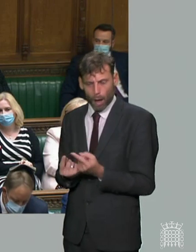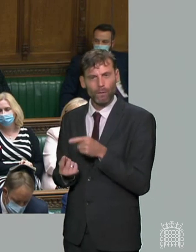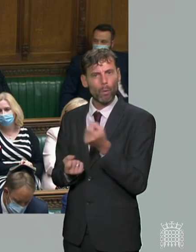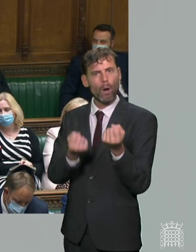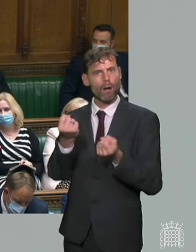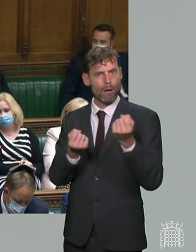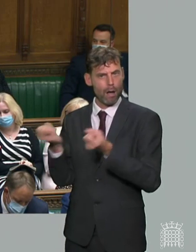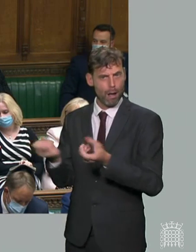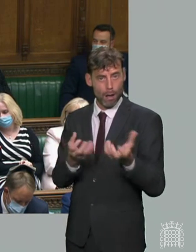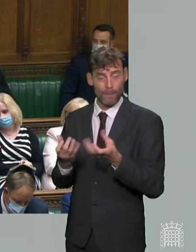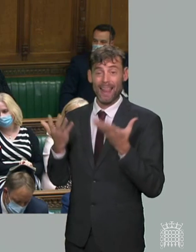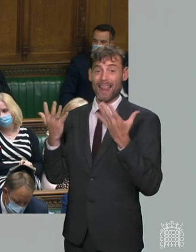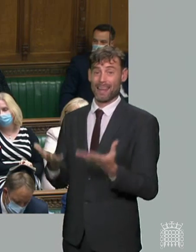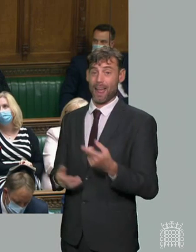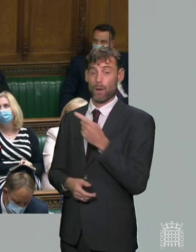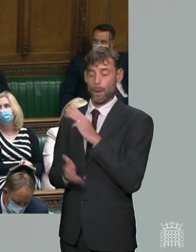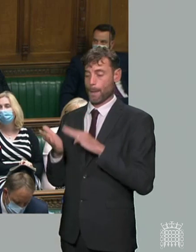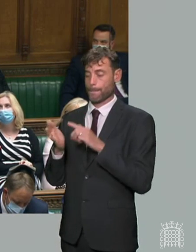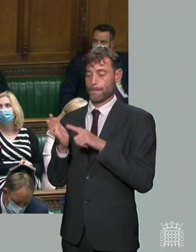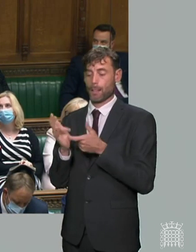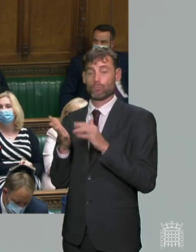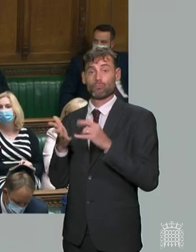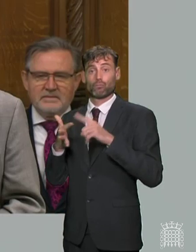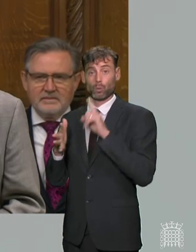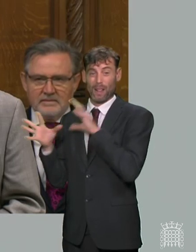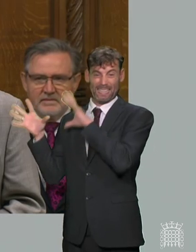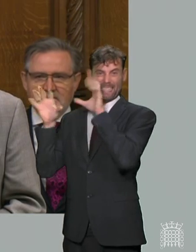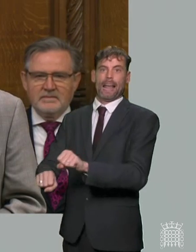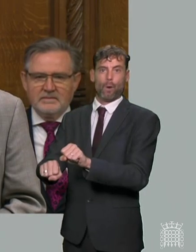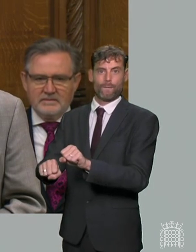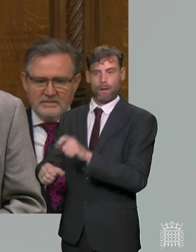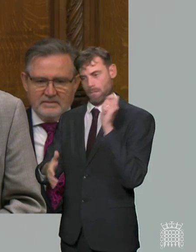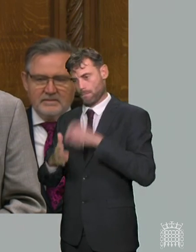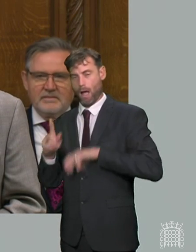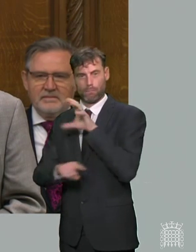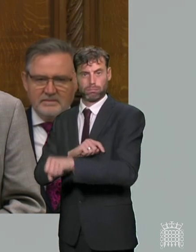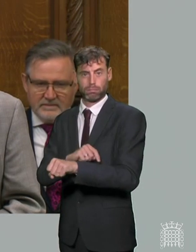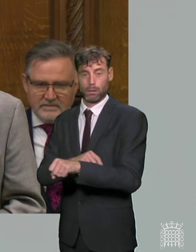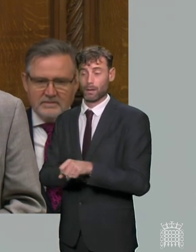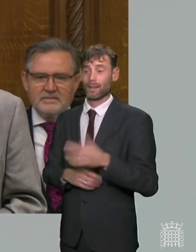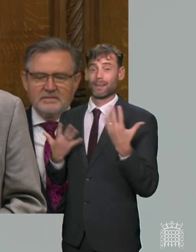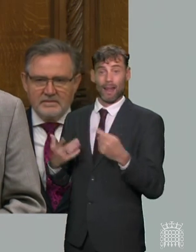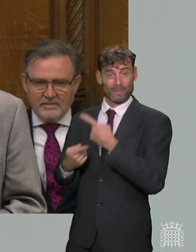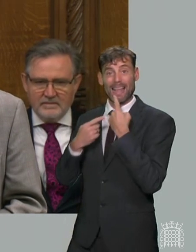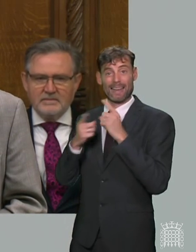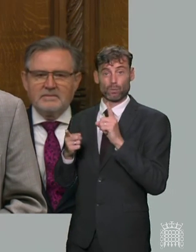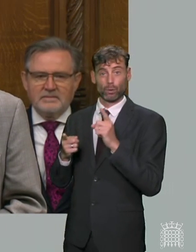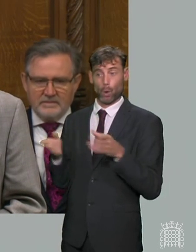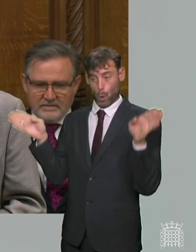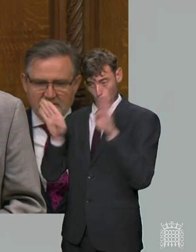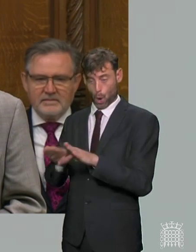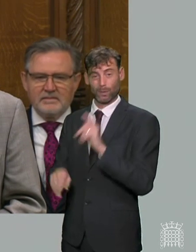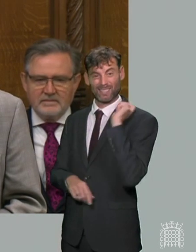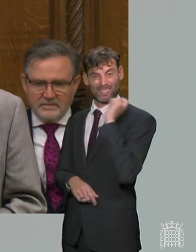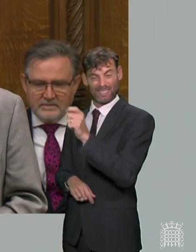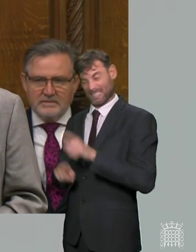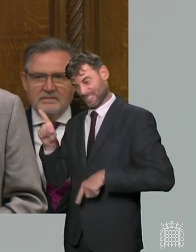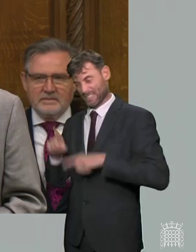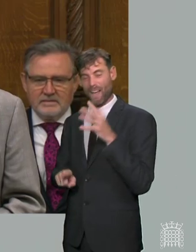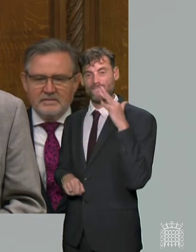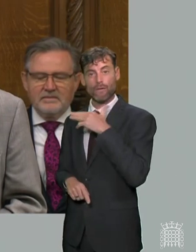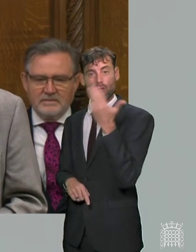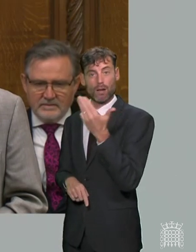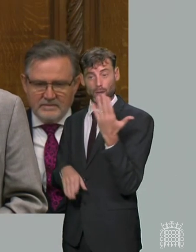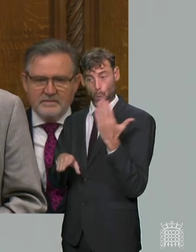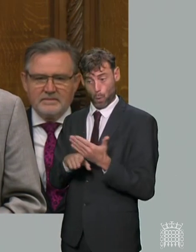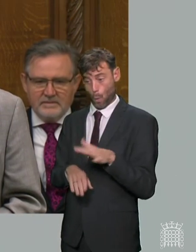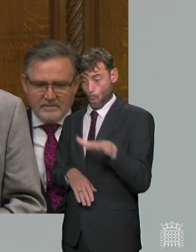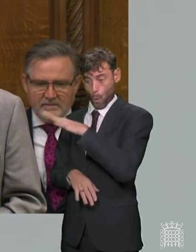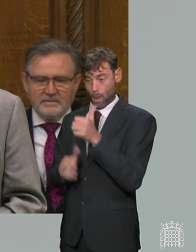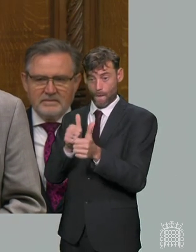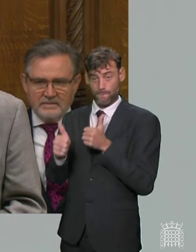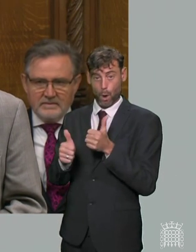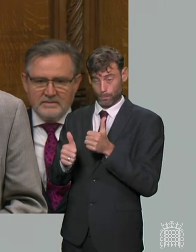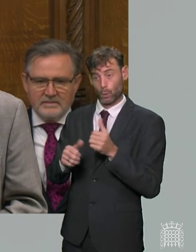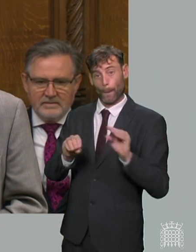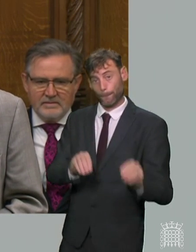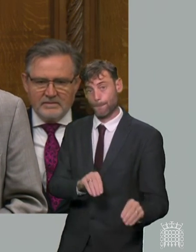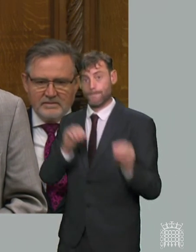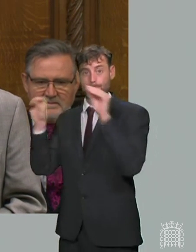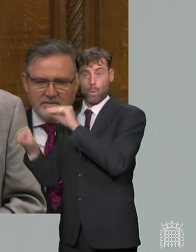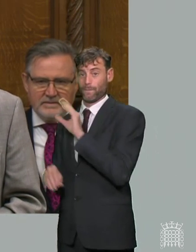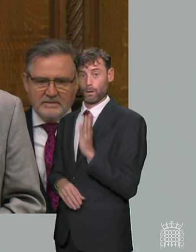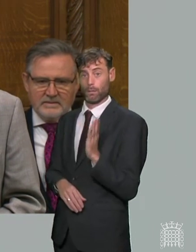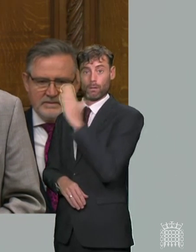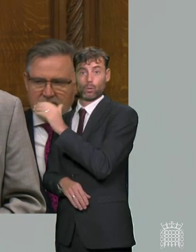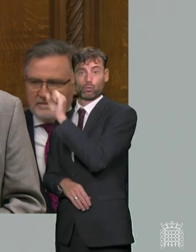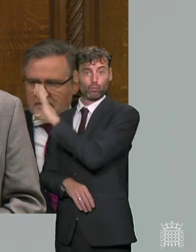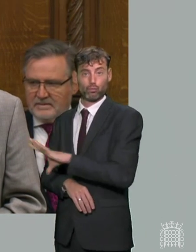Now, following the hostile takeover by Melrose, the company has announced its intention to close the factory, sack 519 workers, and export jobs and production to continental Europe.